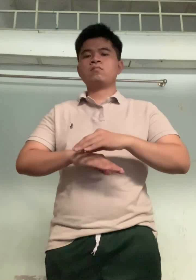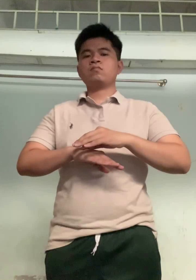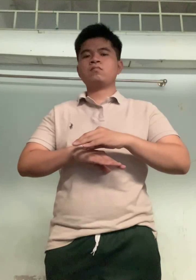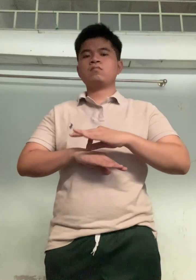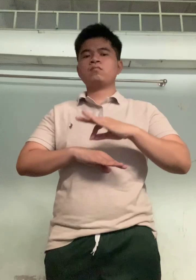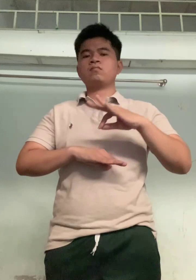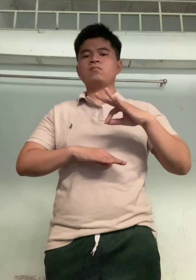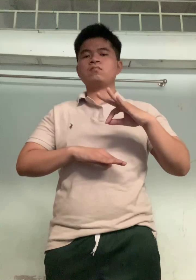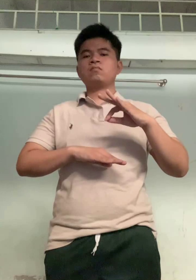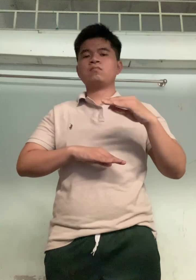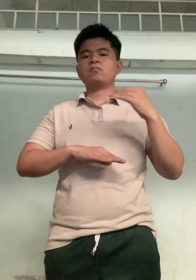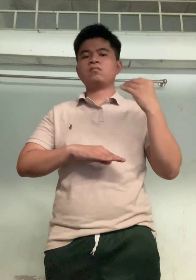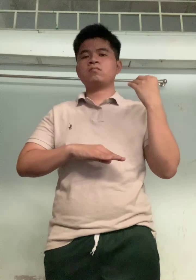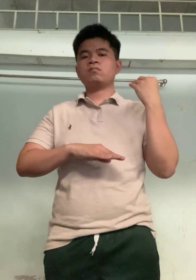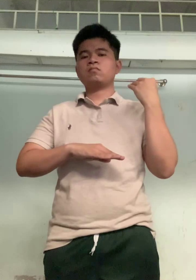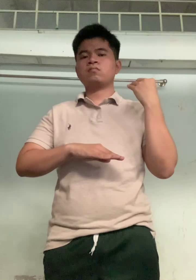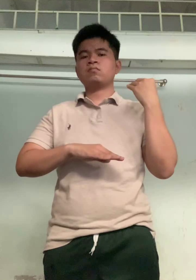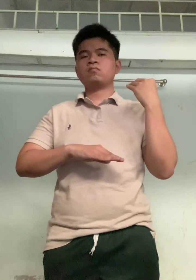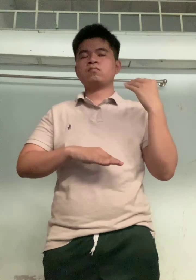tuan truoc